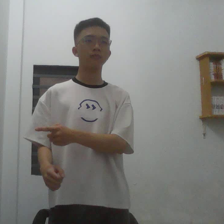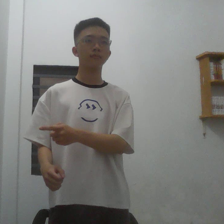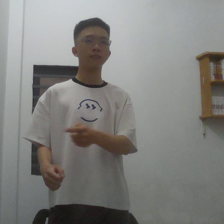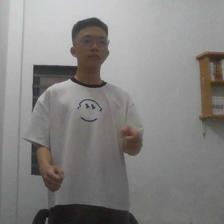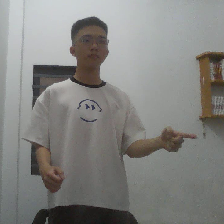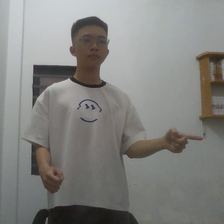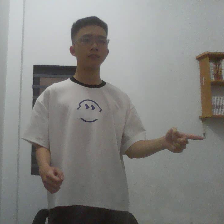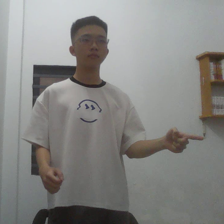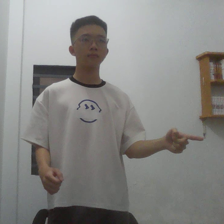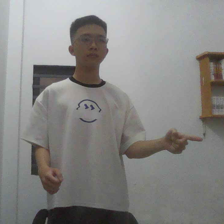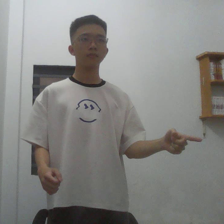cac ban